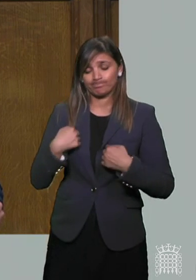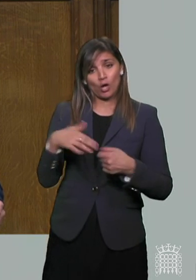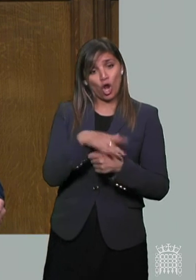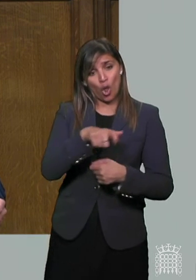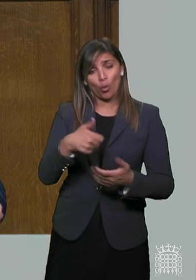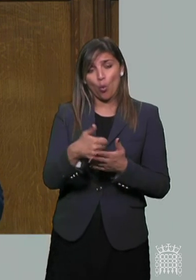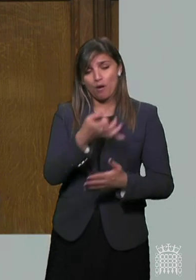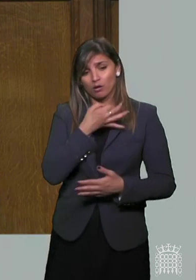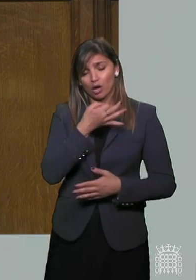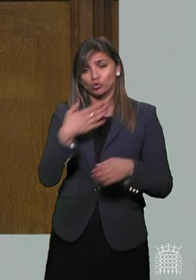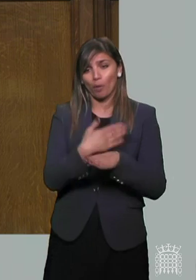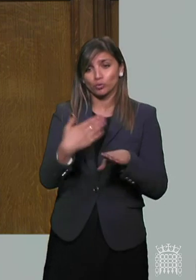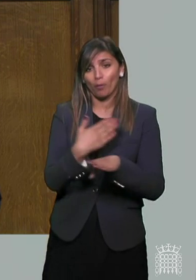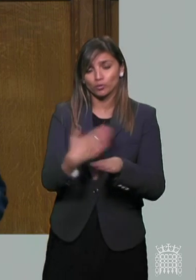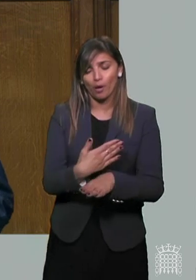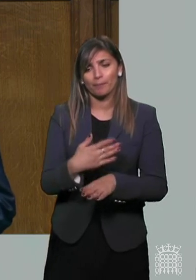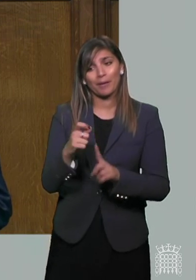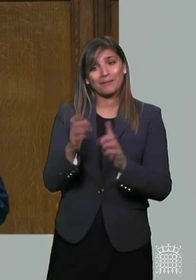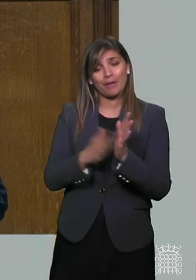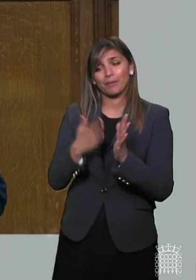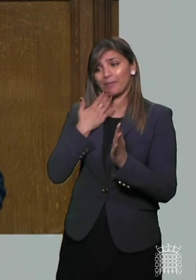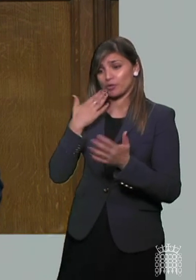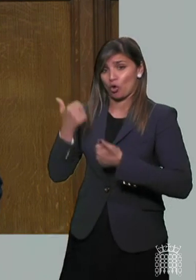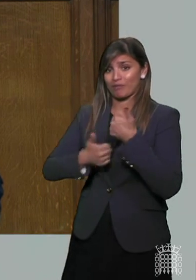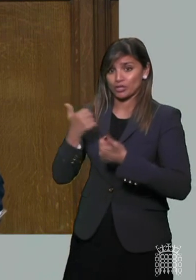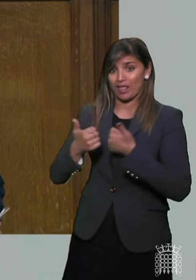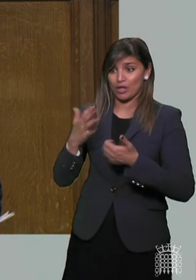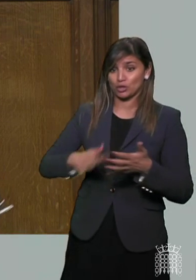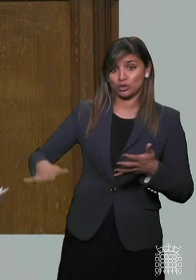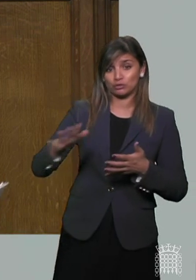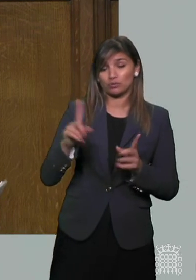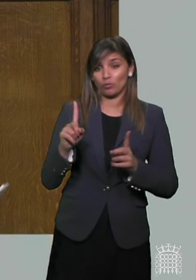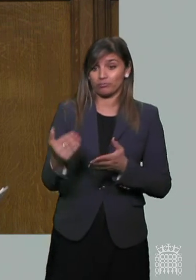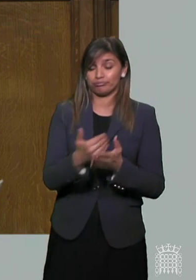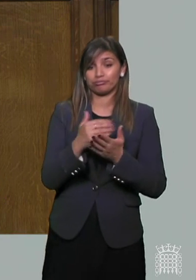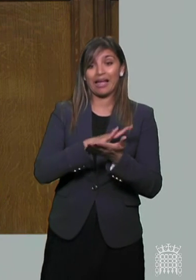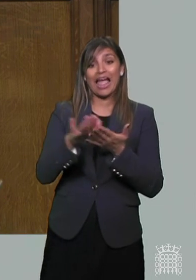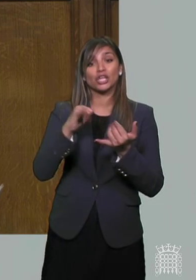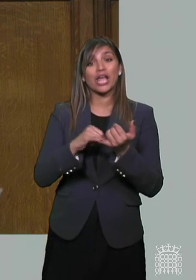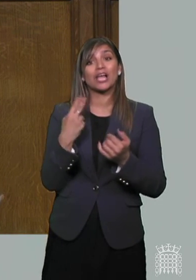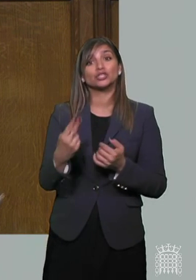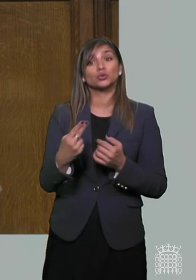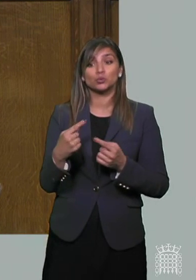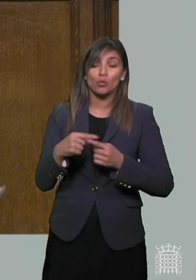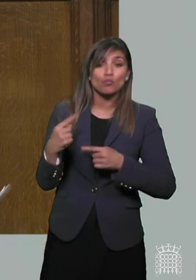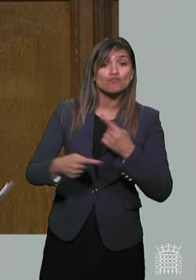Will the Prime Minister join me in congratulating Hitachi and Alstom on securing the HS2 rolling stock contract?